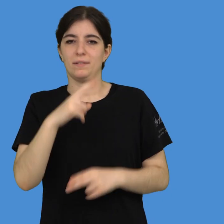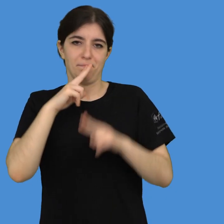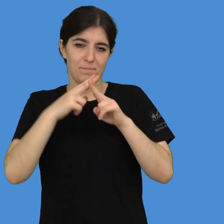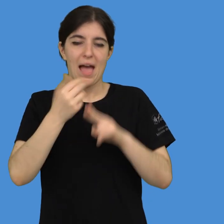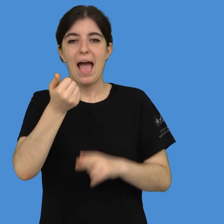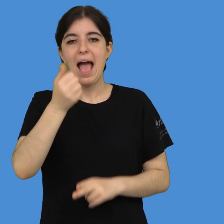nombre